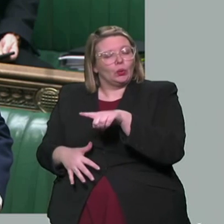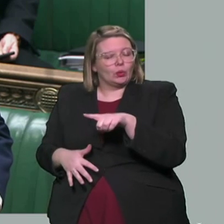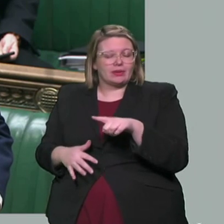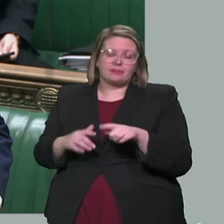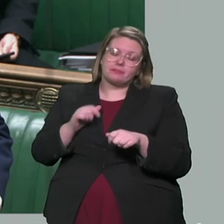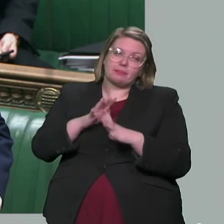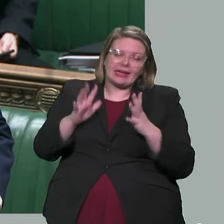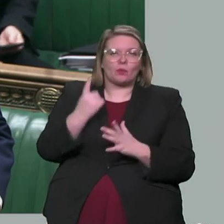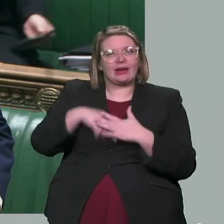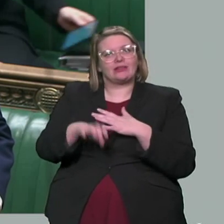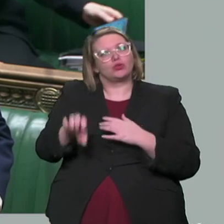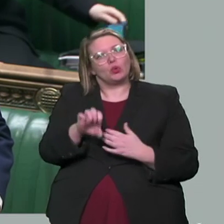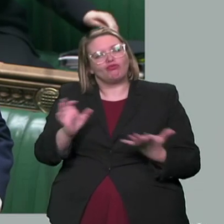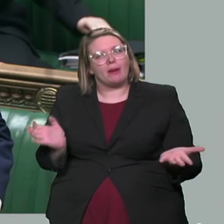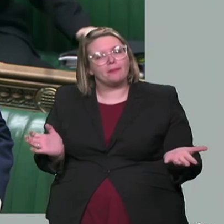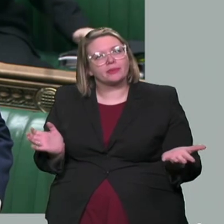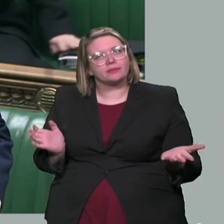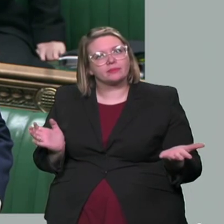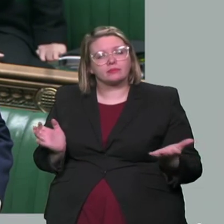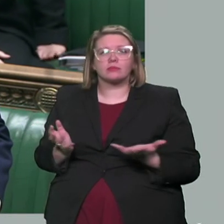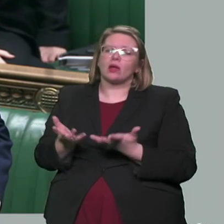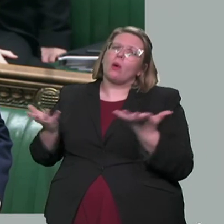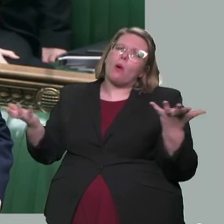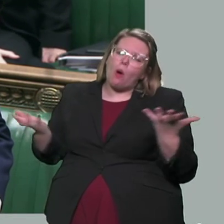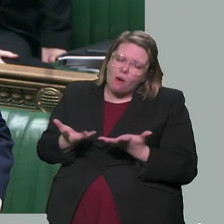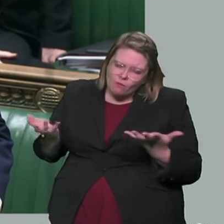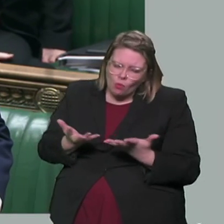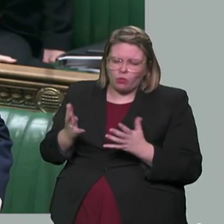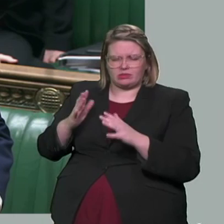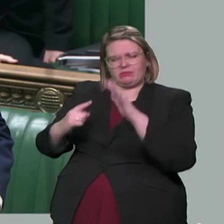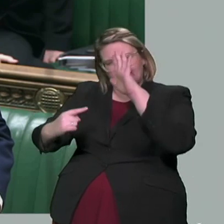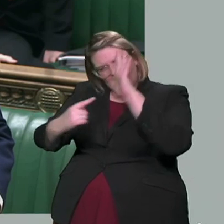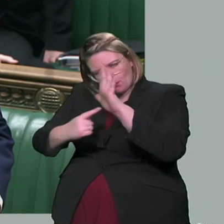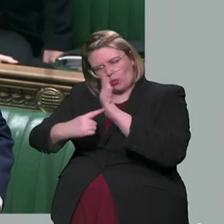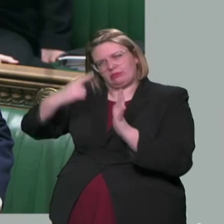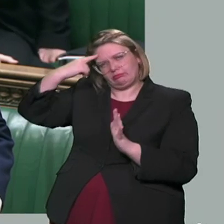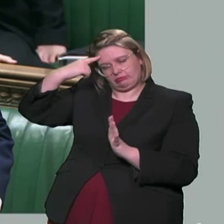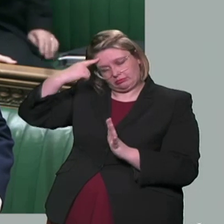The UK has the largest manufacturing plant for LFTs in Europe—